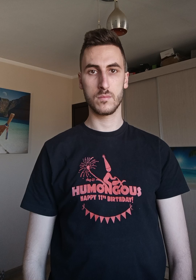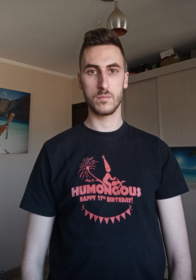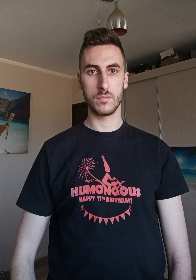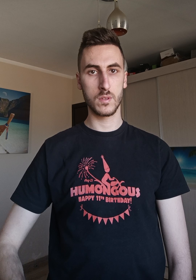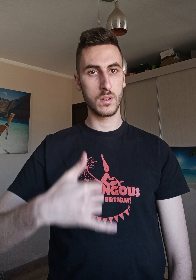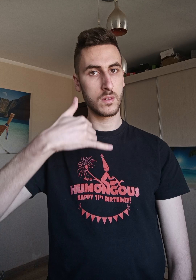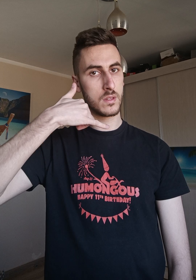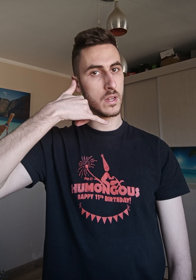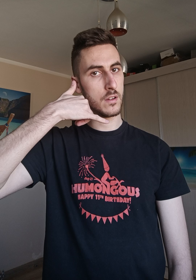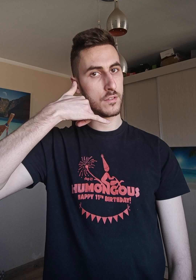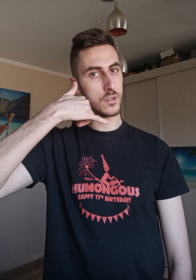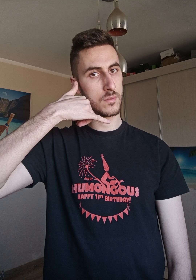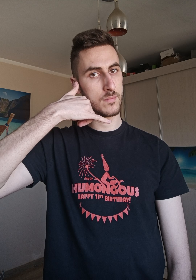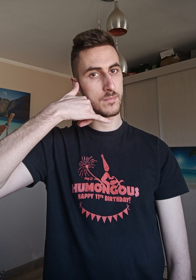טלפון